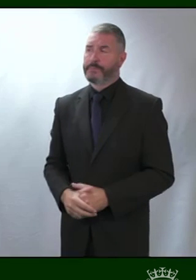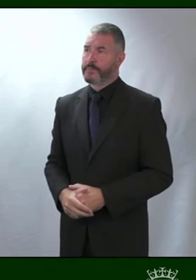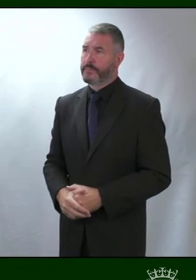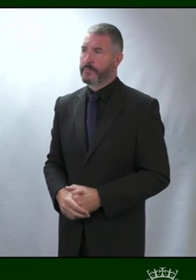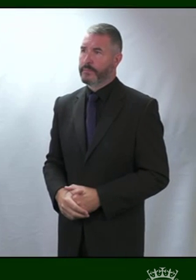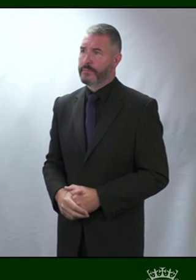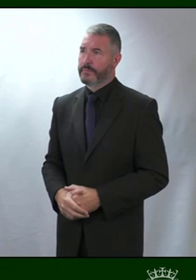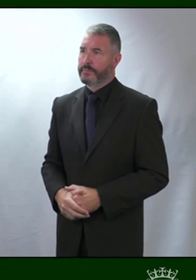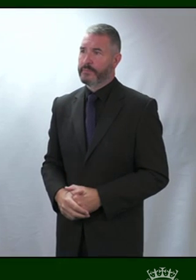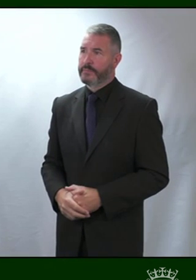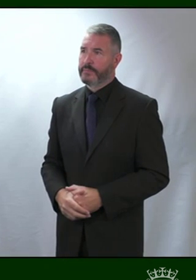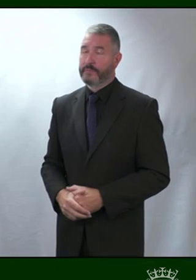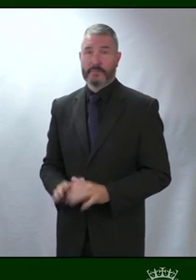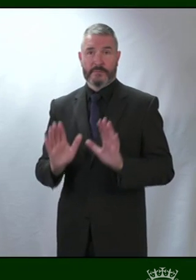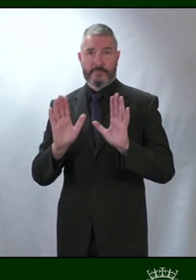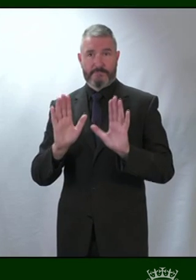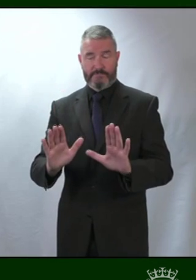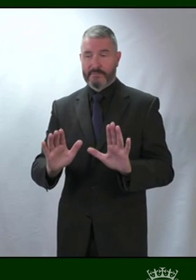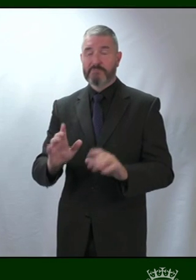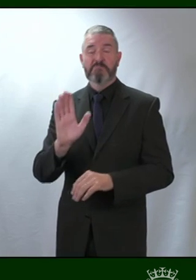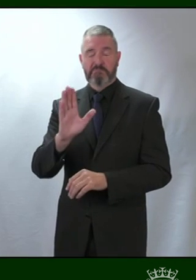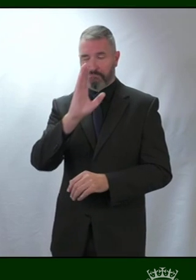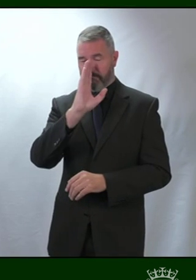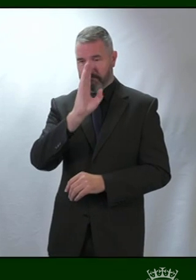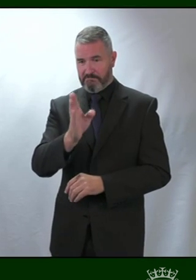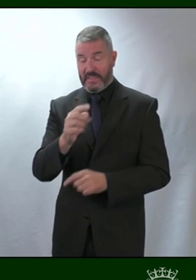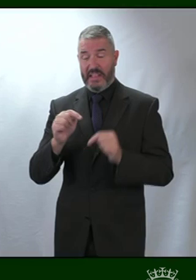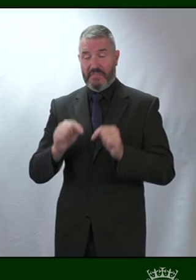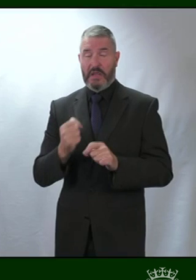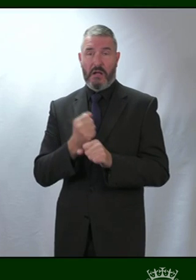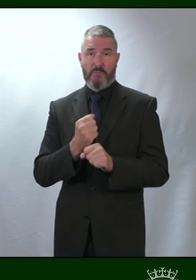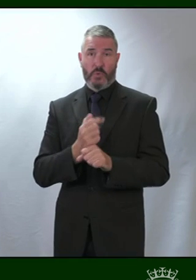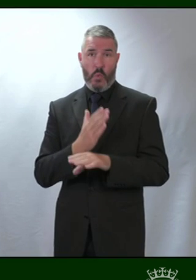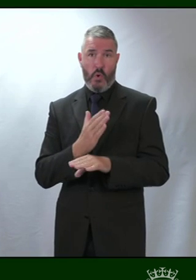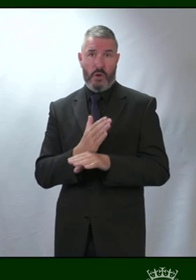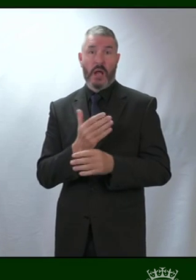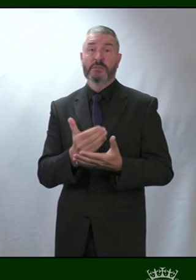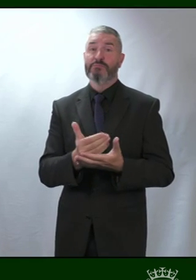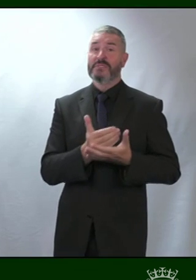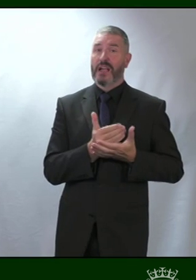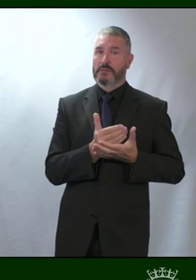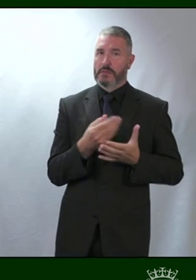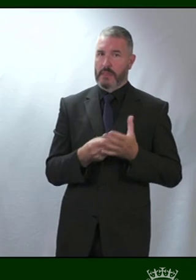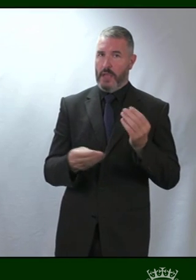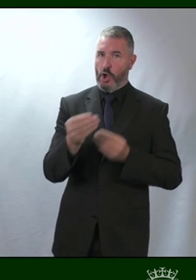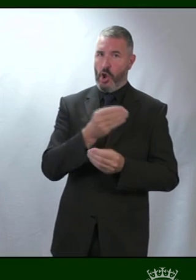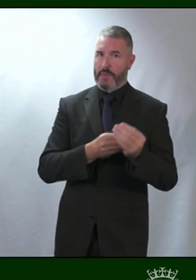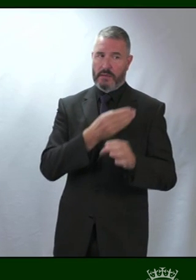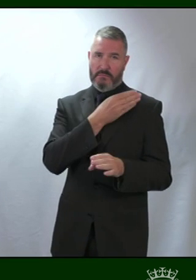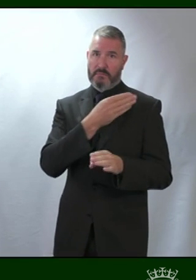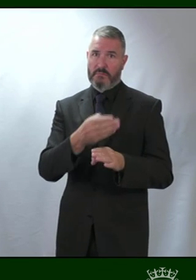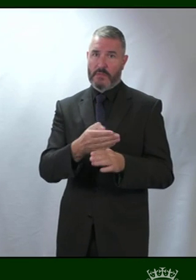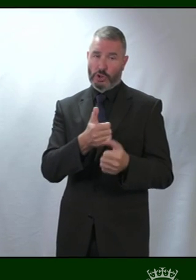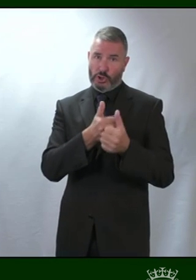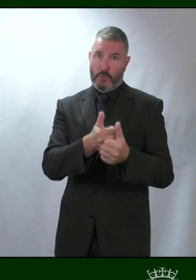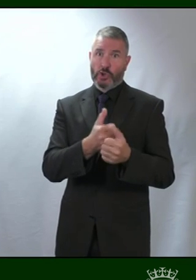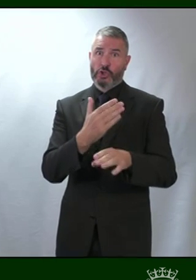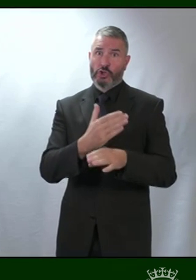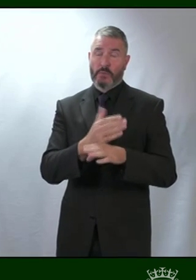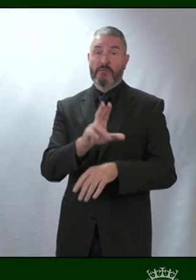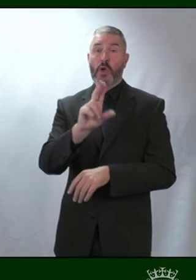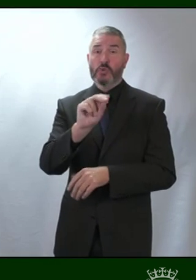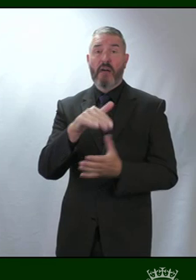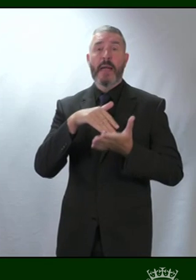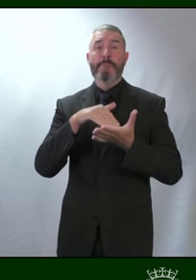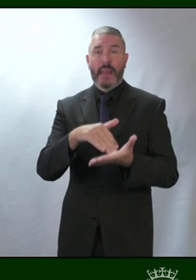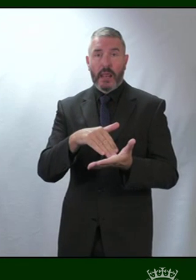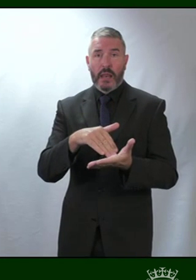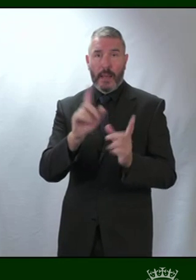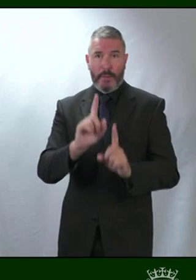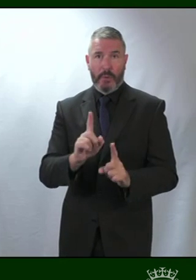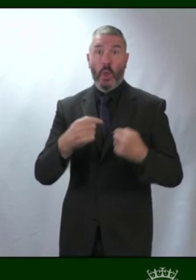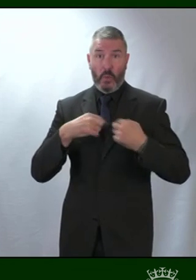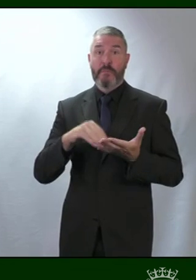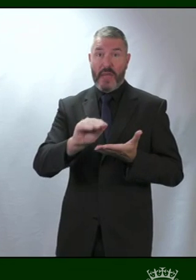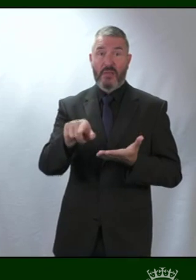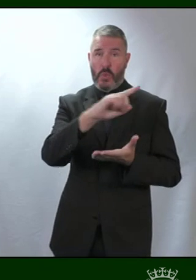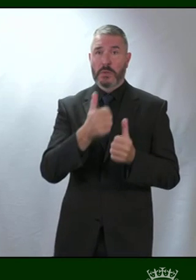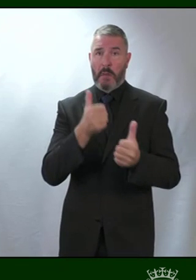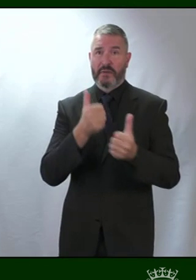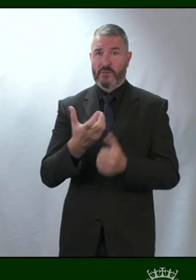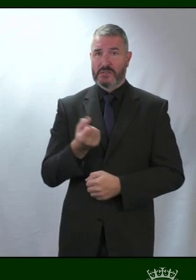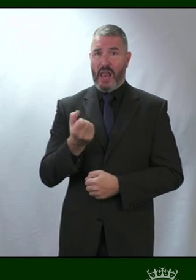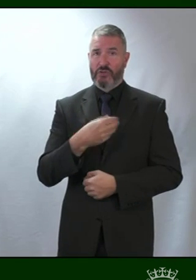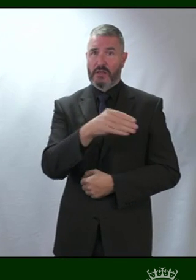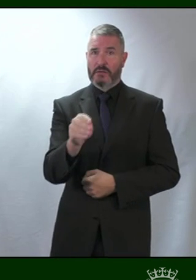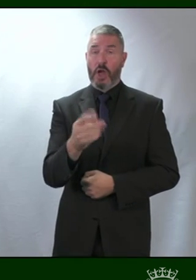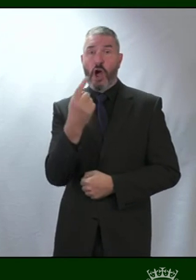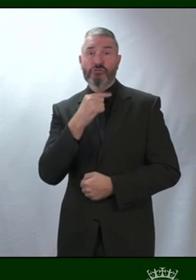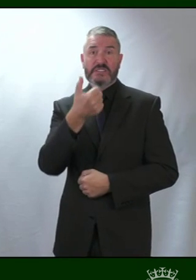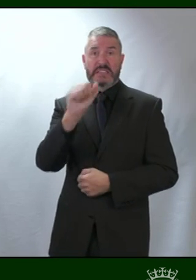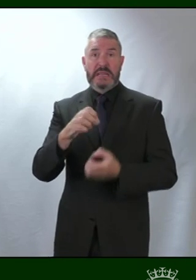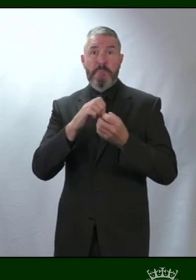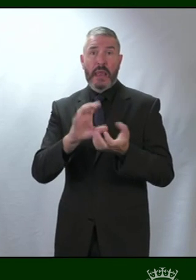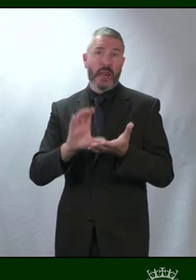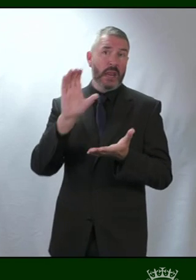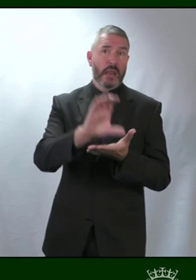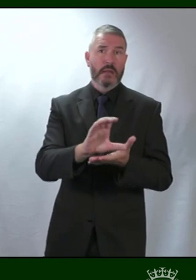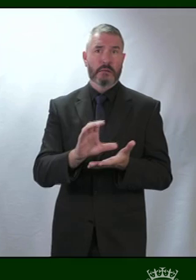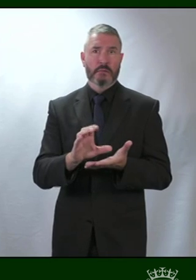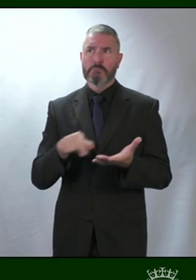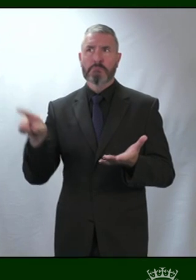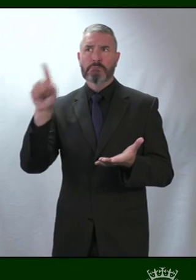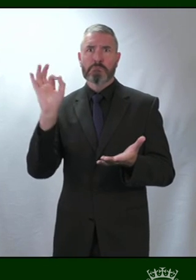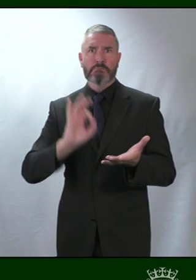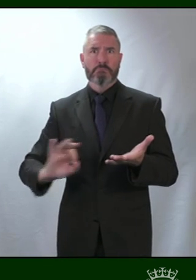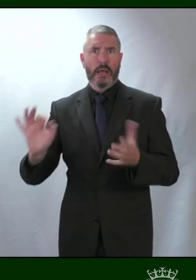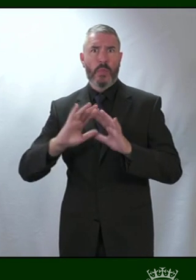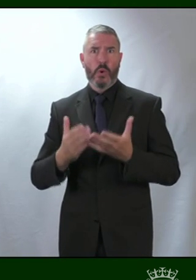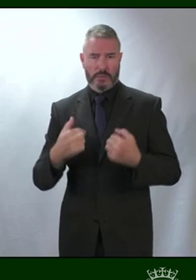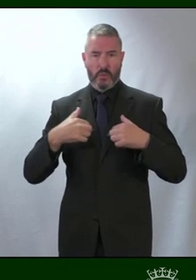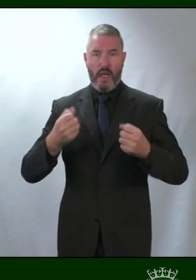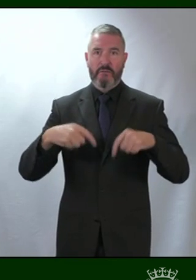Let us be in absolutely no doubt that the work that this Government have done to protect this country’s economy and support the jobs of 12 million people through the furlough scheme and overall expenditure of about £160 billion is unexampled anywhere else in the world.